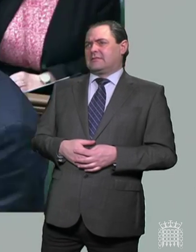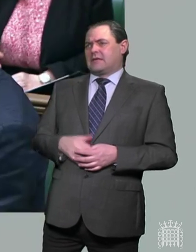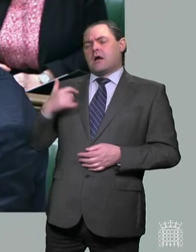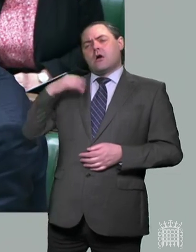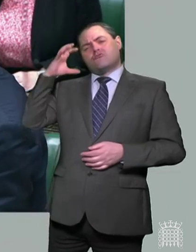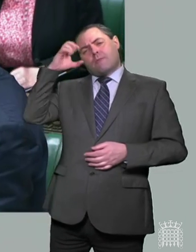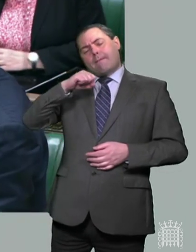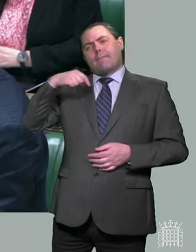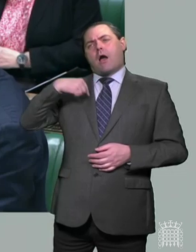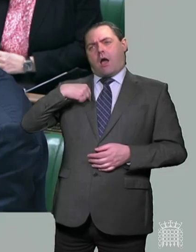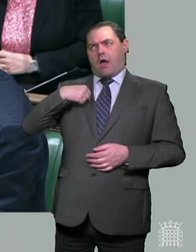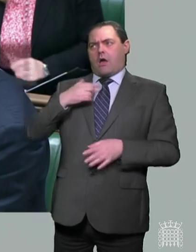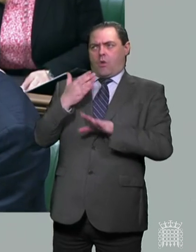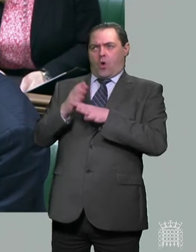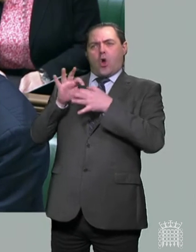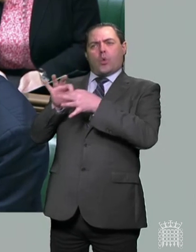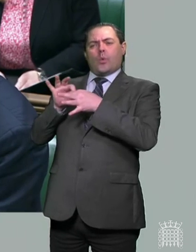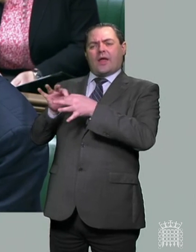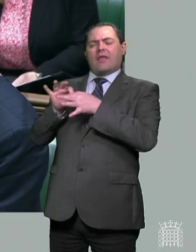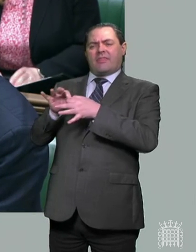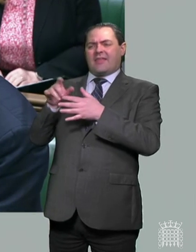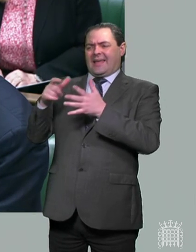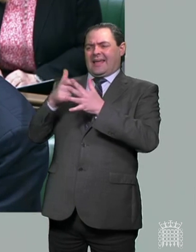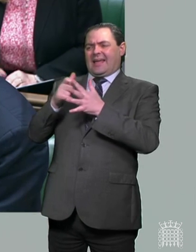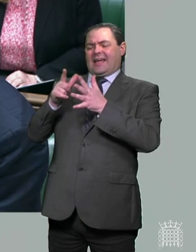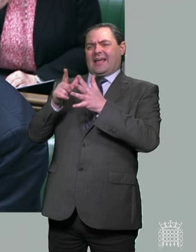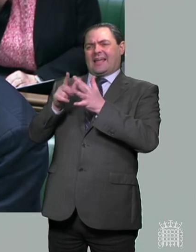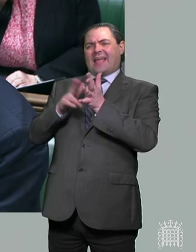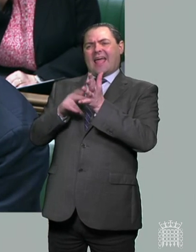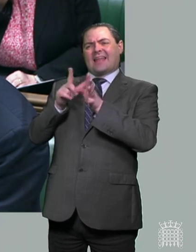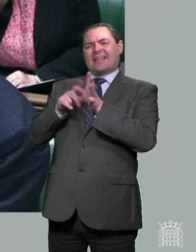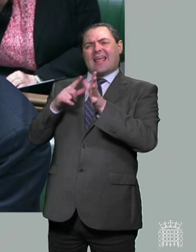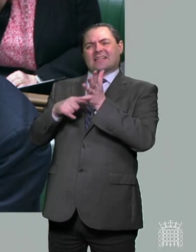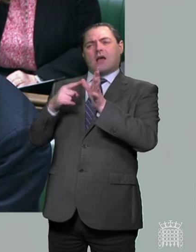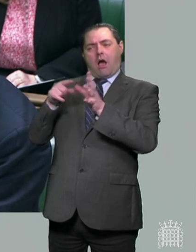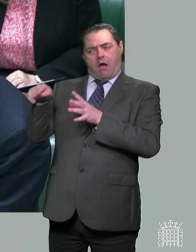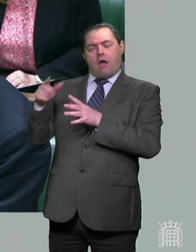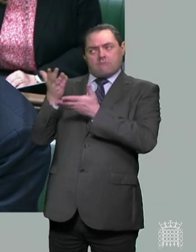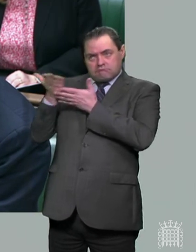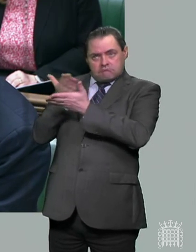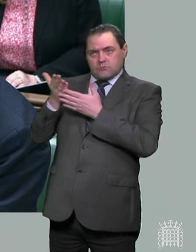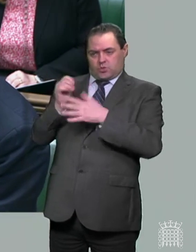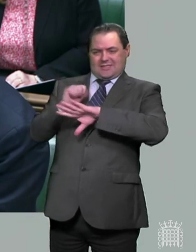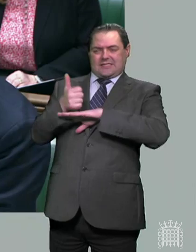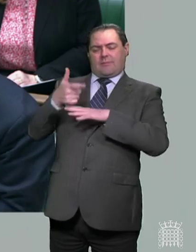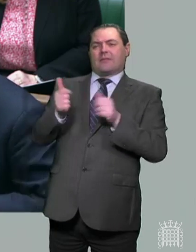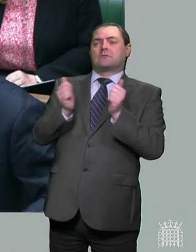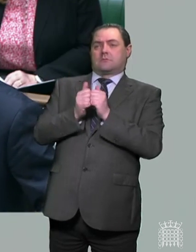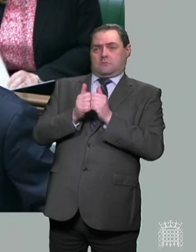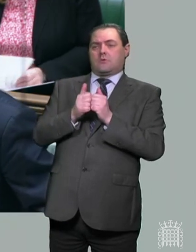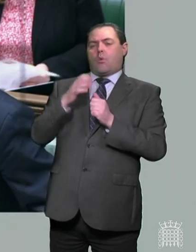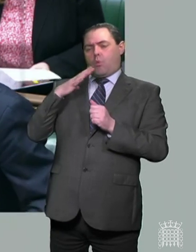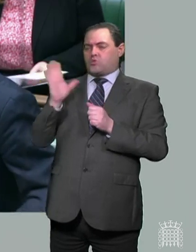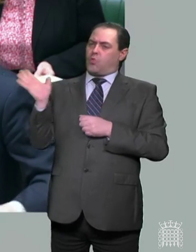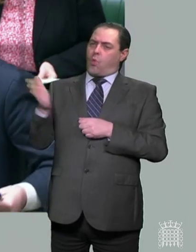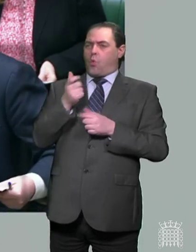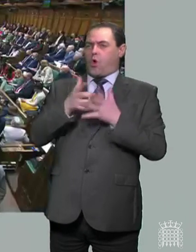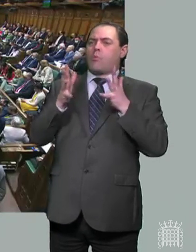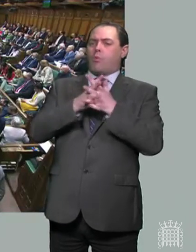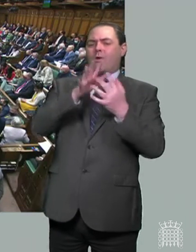I remember working with my friend Uhuru Kenyatta on that declaration and we will certainly ensure that everybody at the Commonwealth meeting signs up to it.